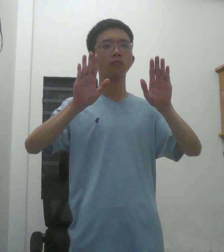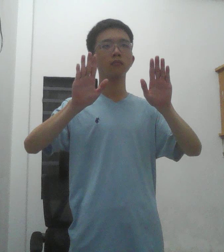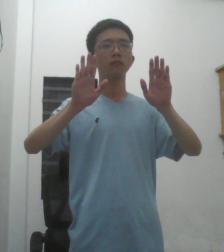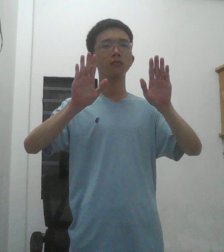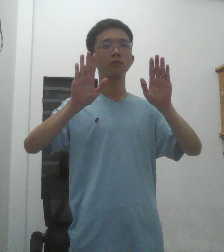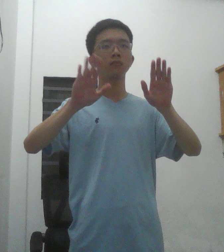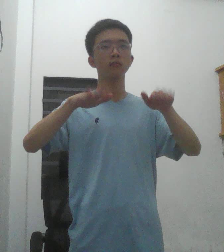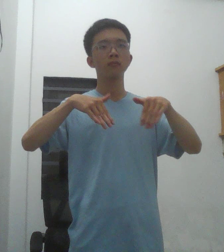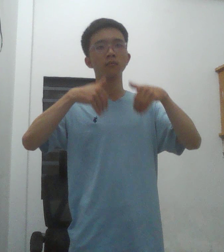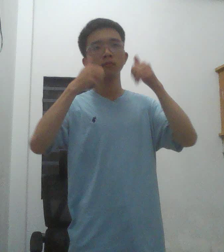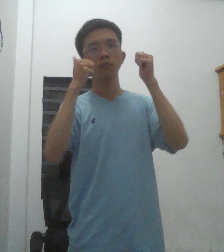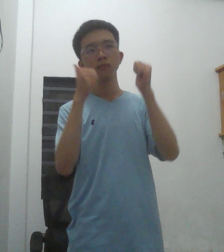tuyet voi